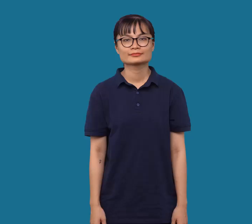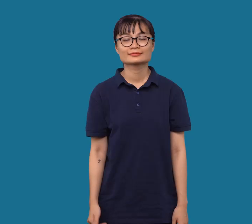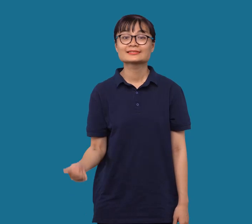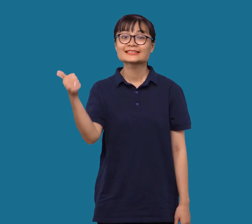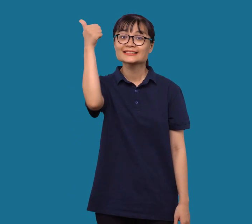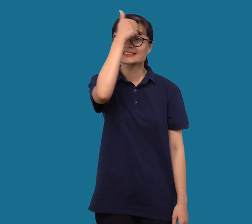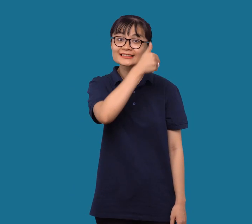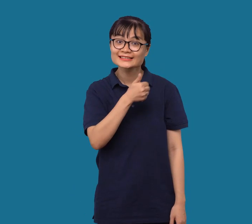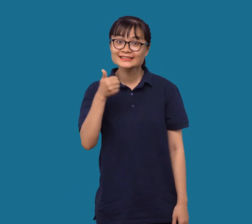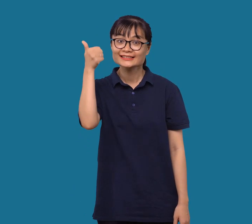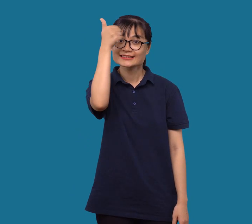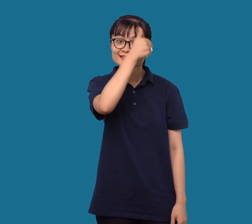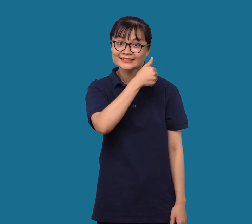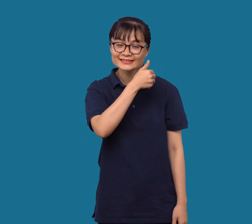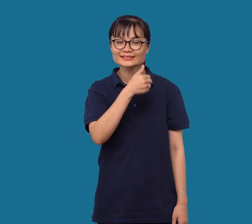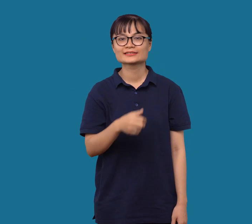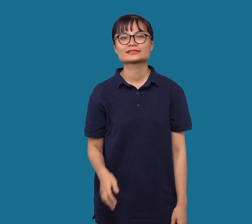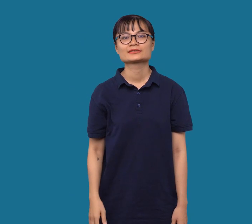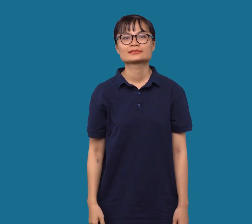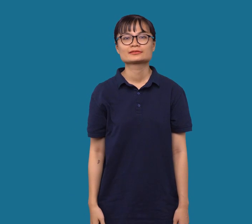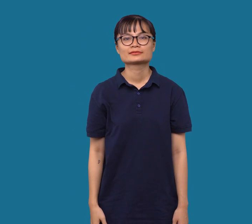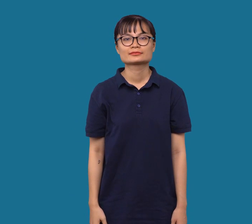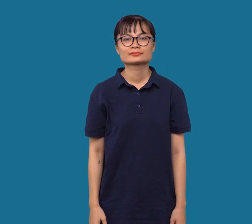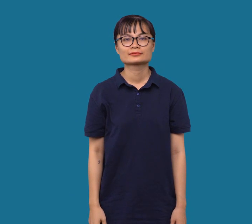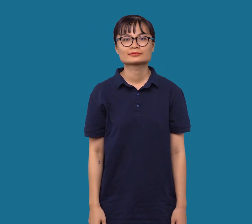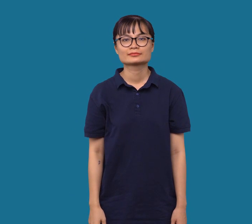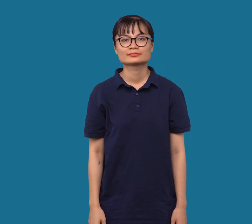xinh